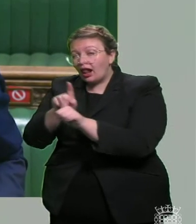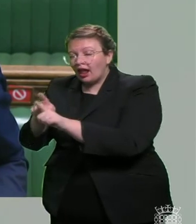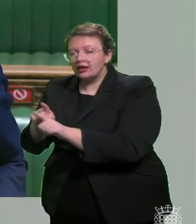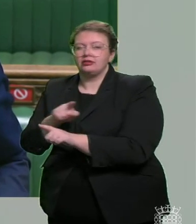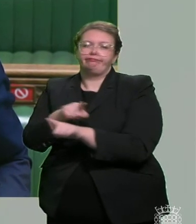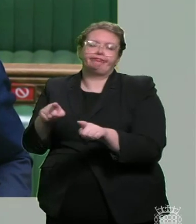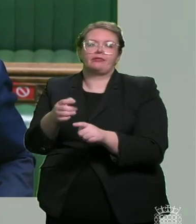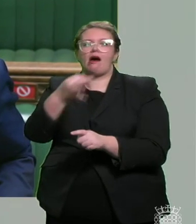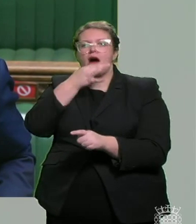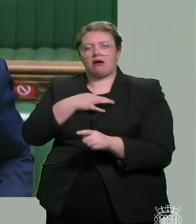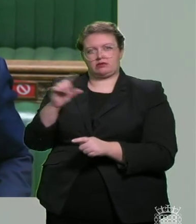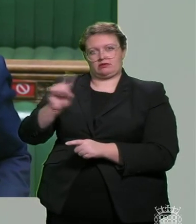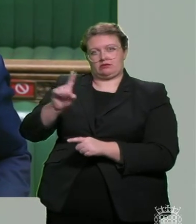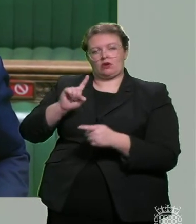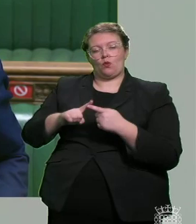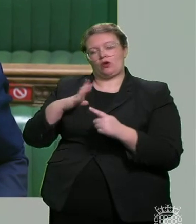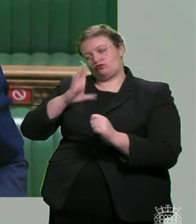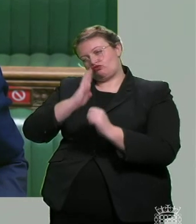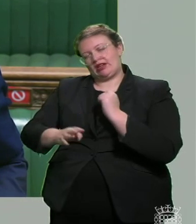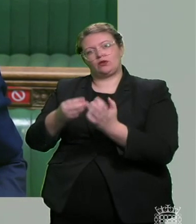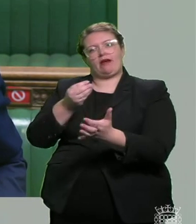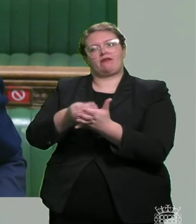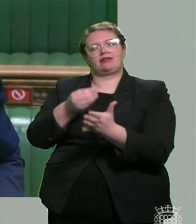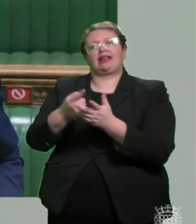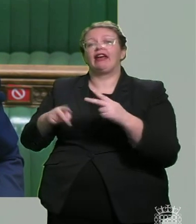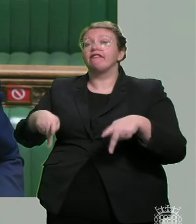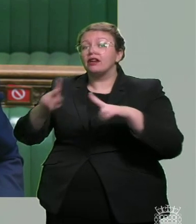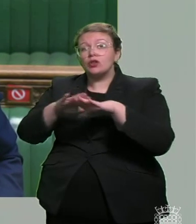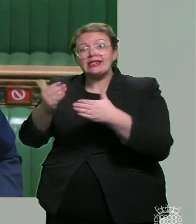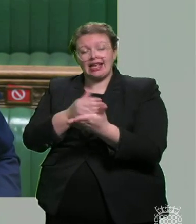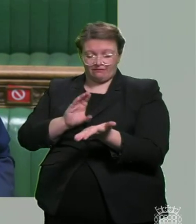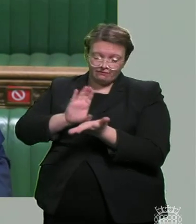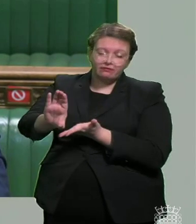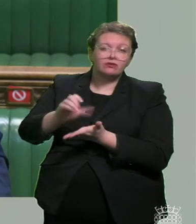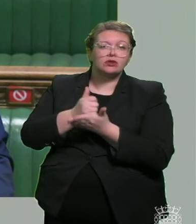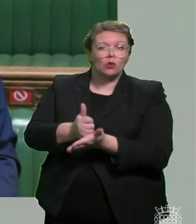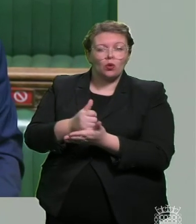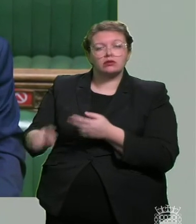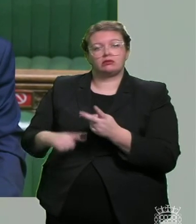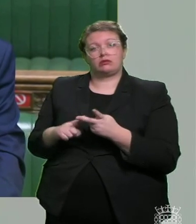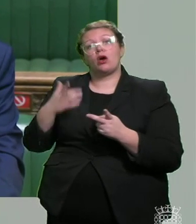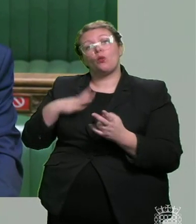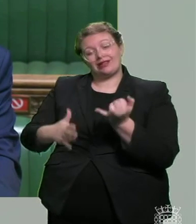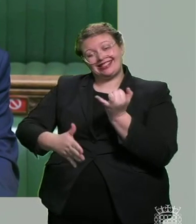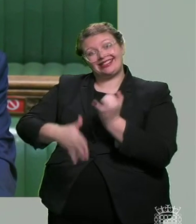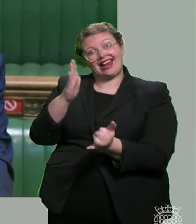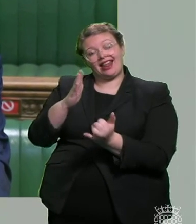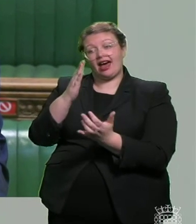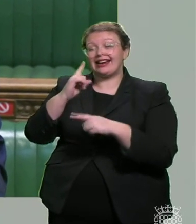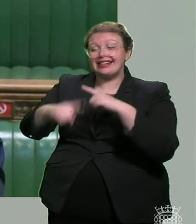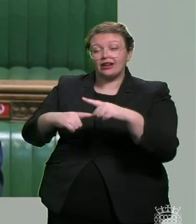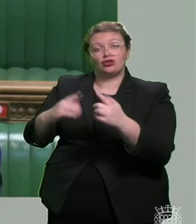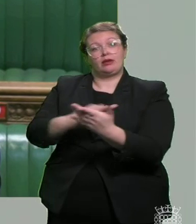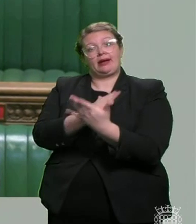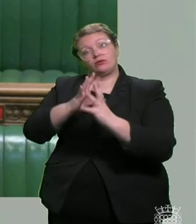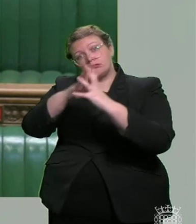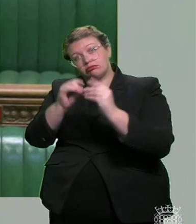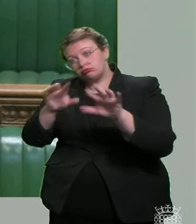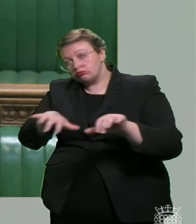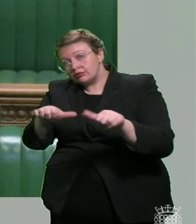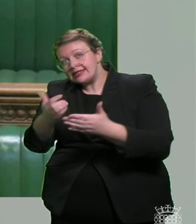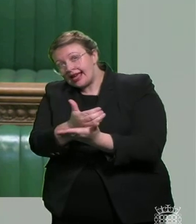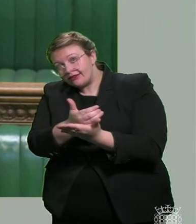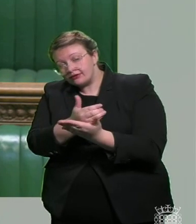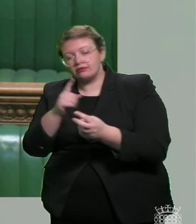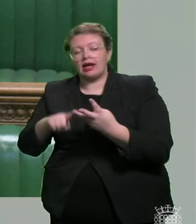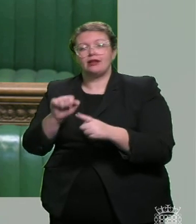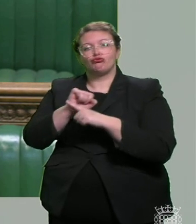This is what they want: immediate up-front funding for unsafe blocks; a deadline of next year to make buildings safe; and protection for leaseholders.